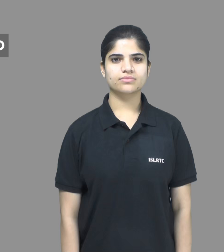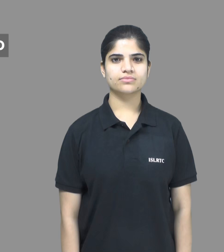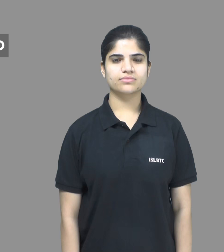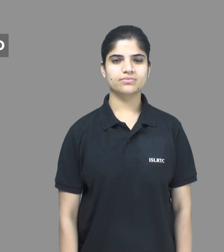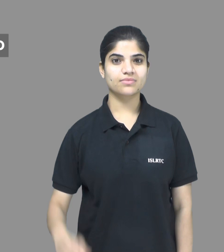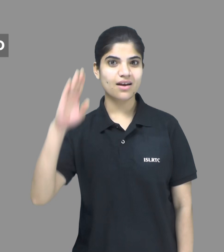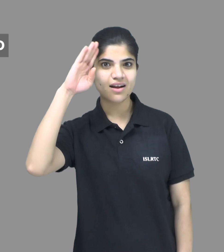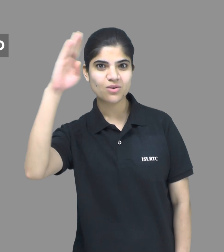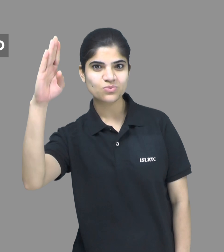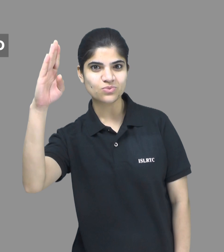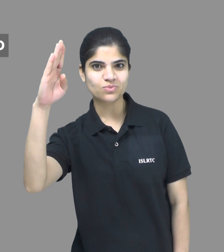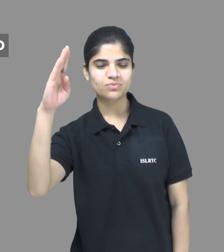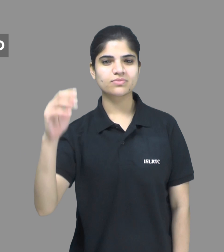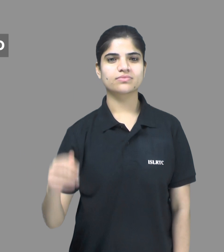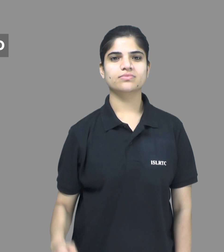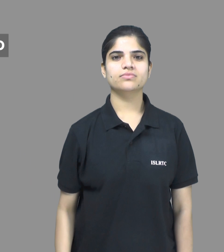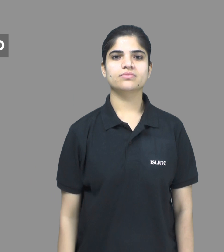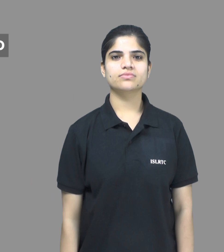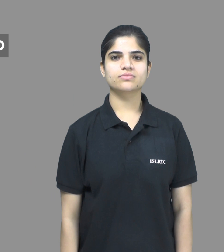Hello